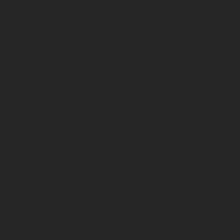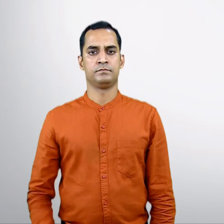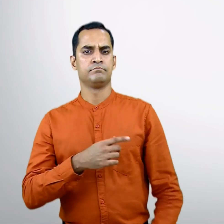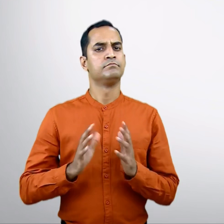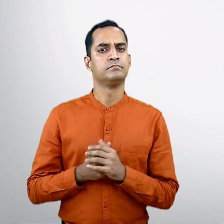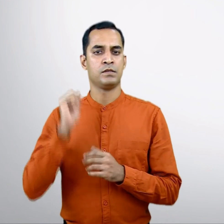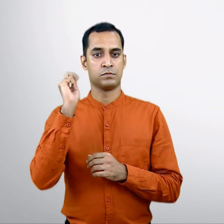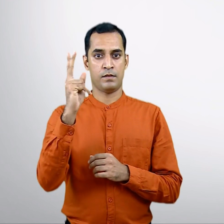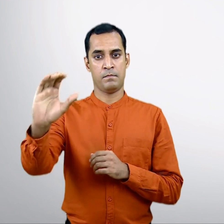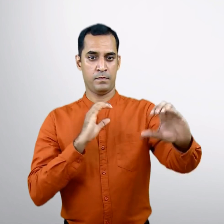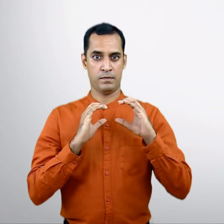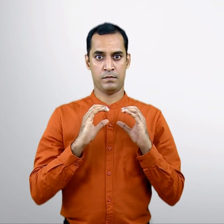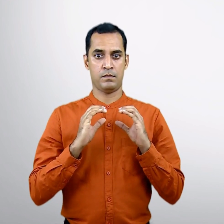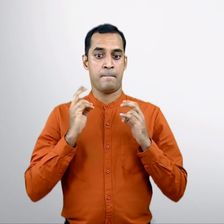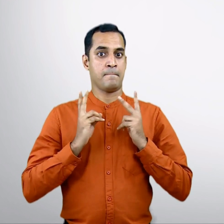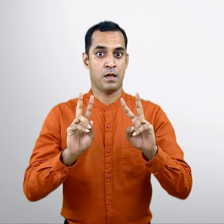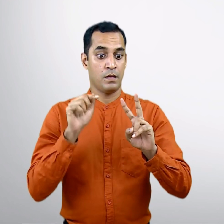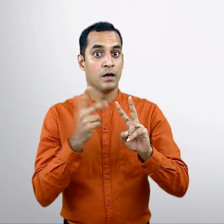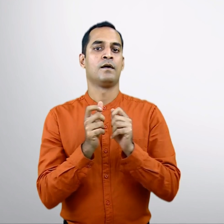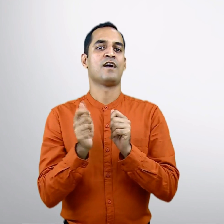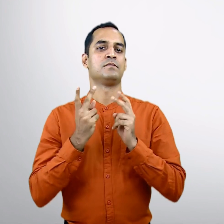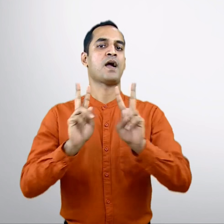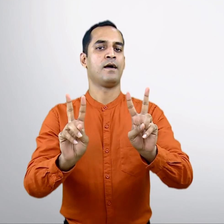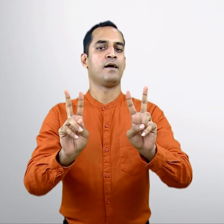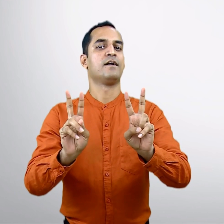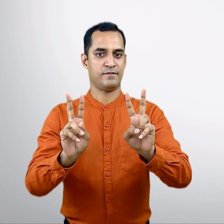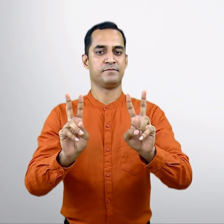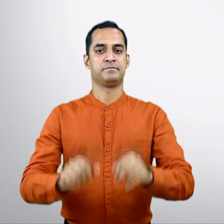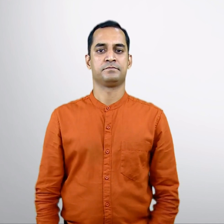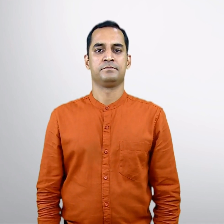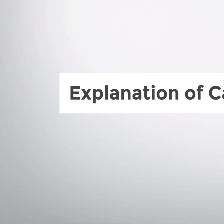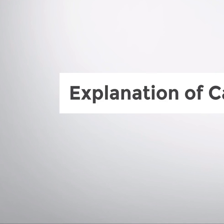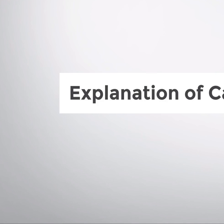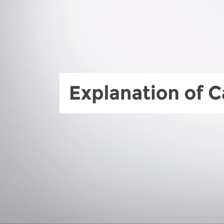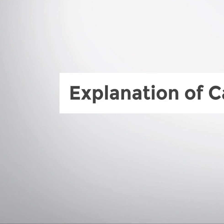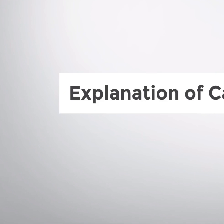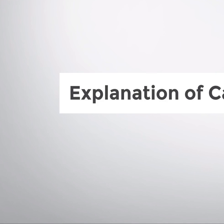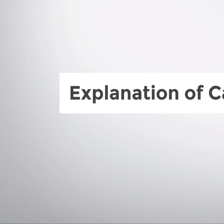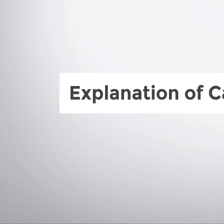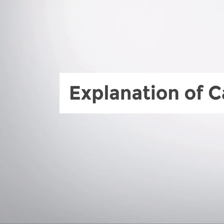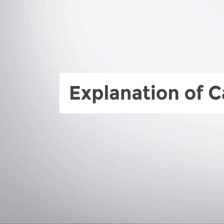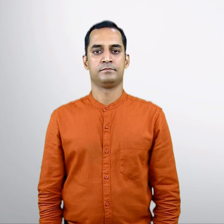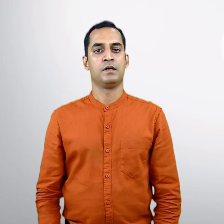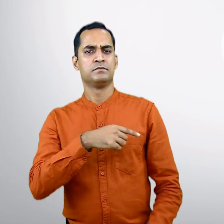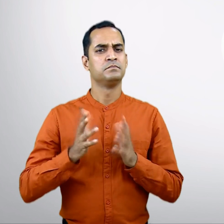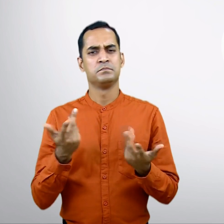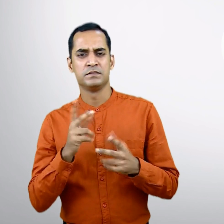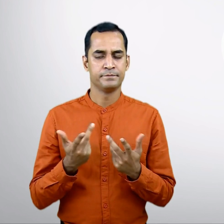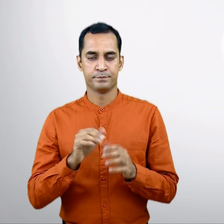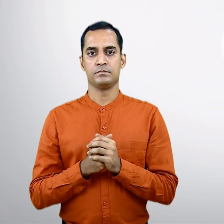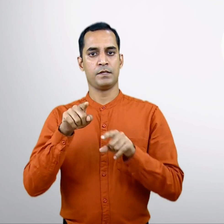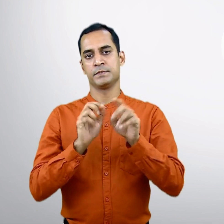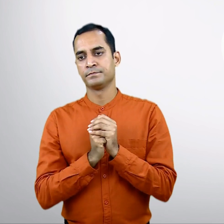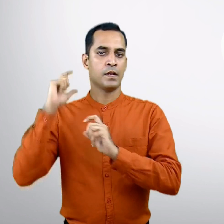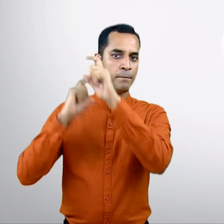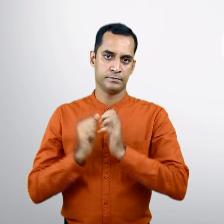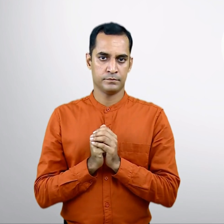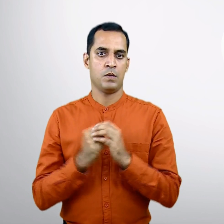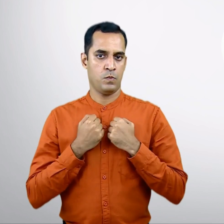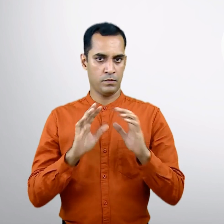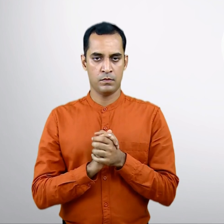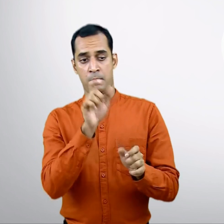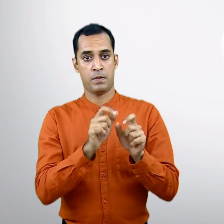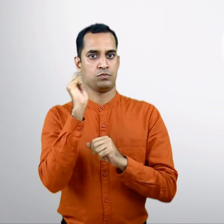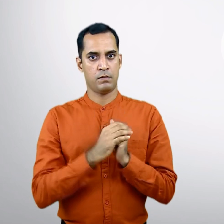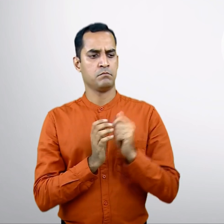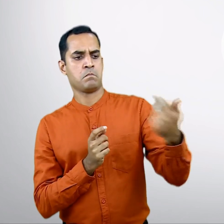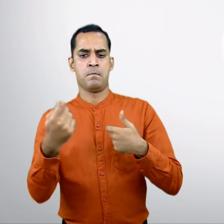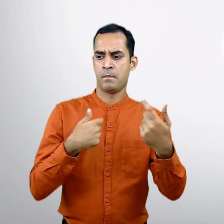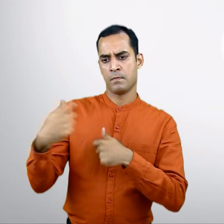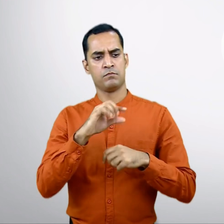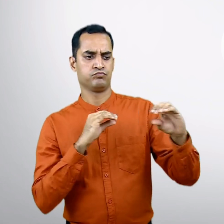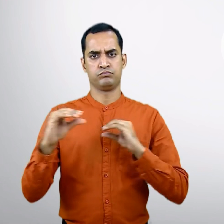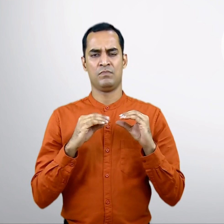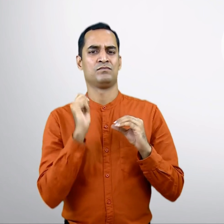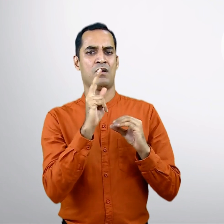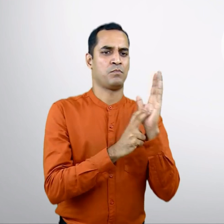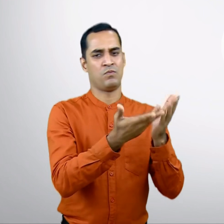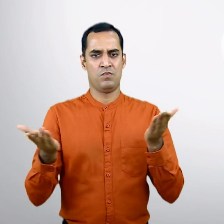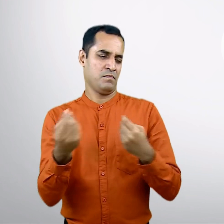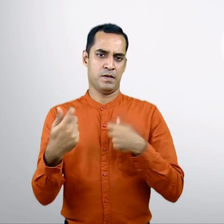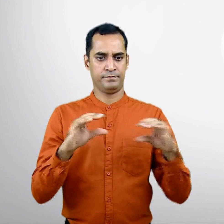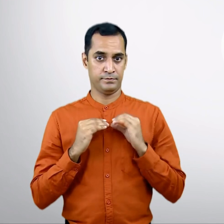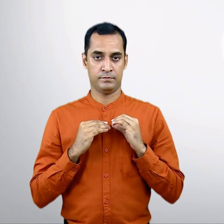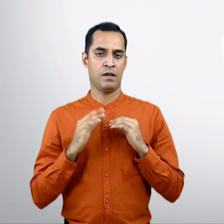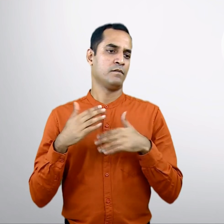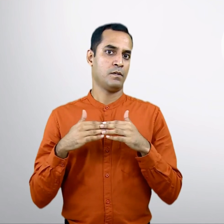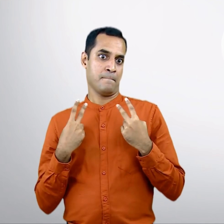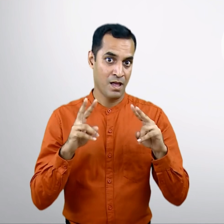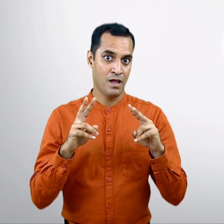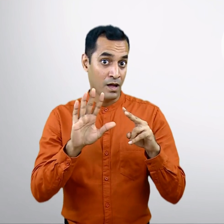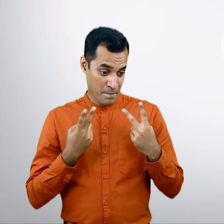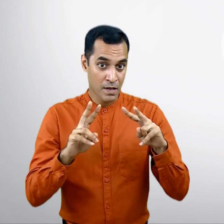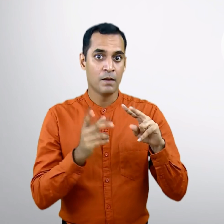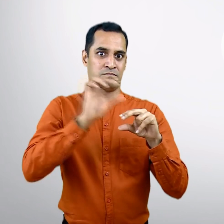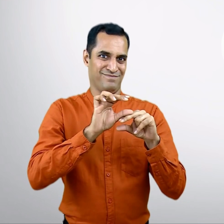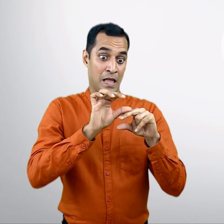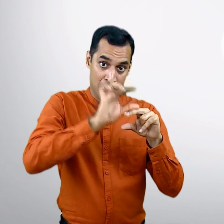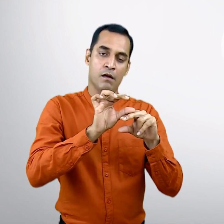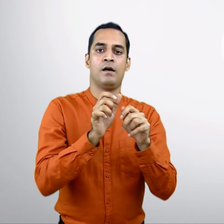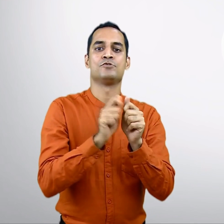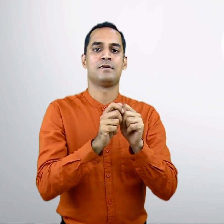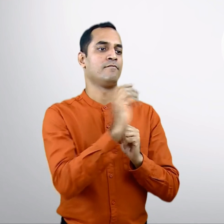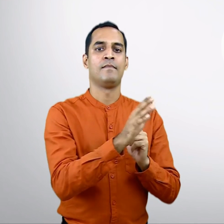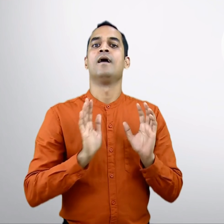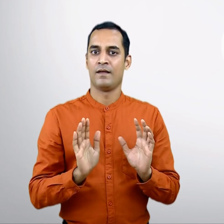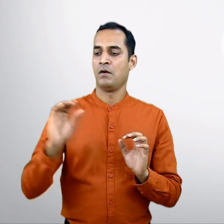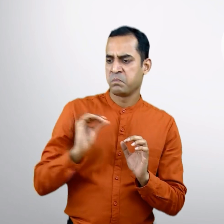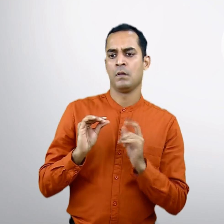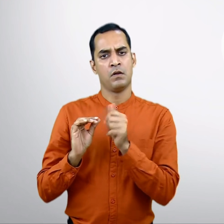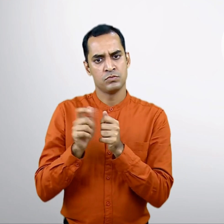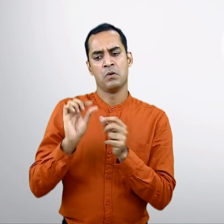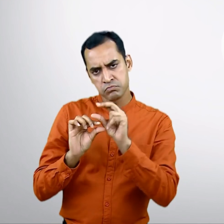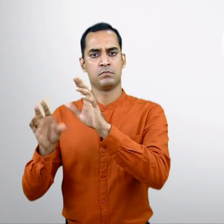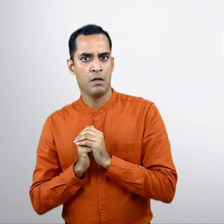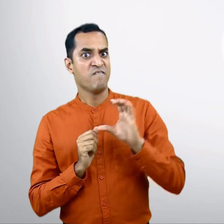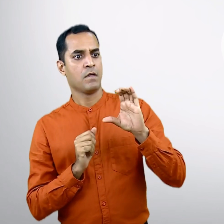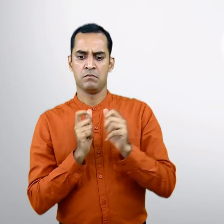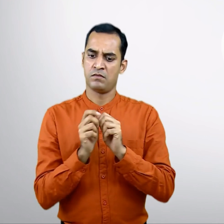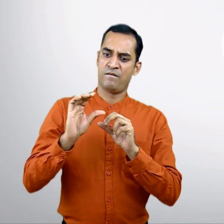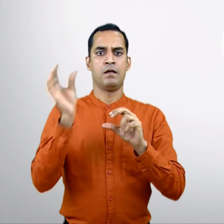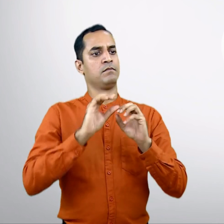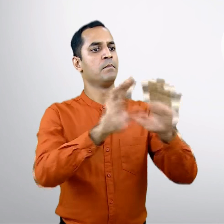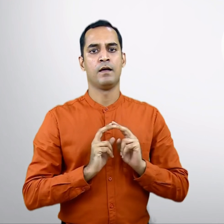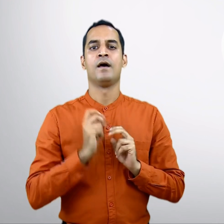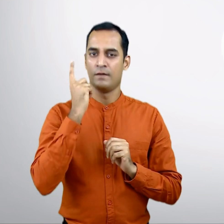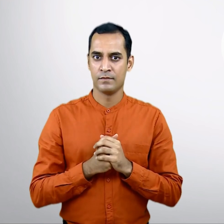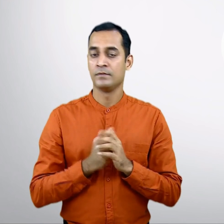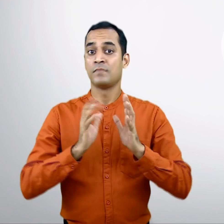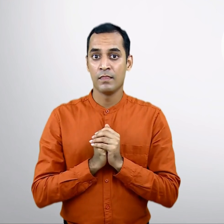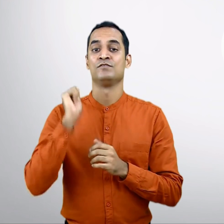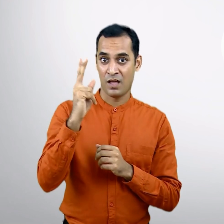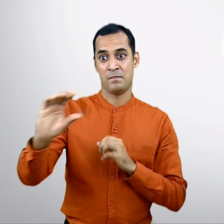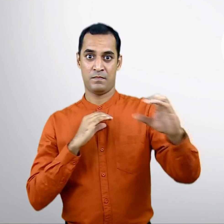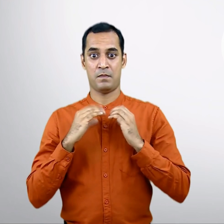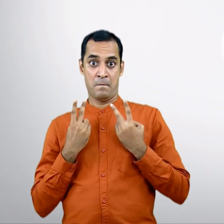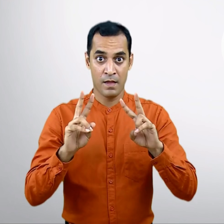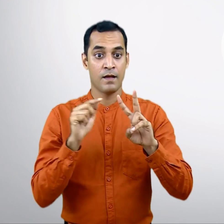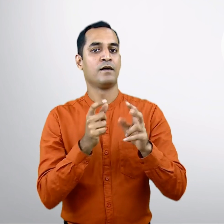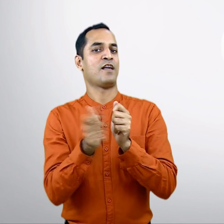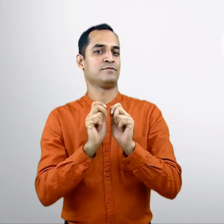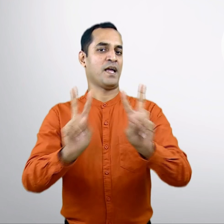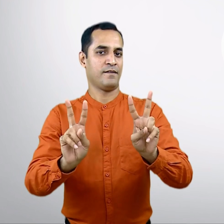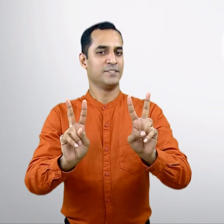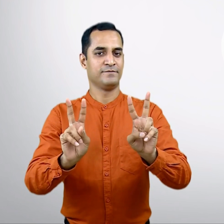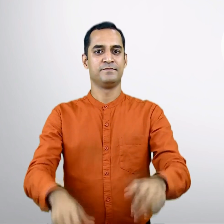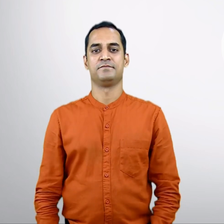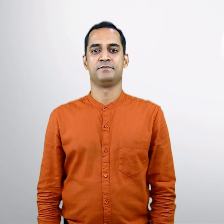Cash Dividend